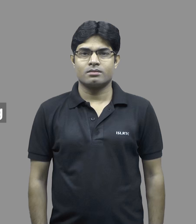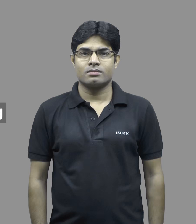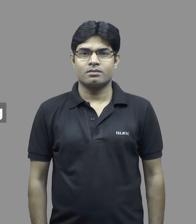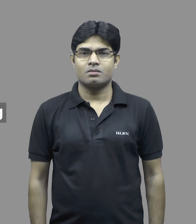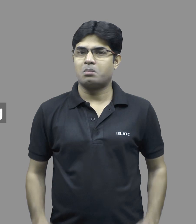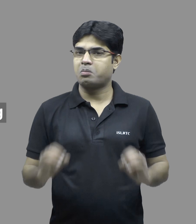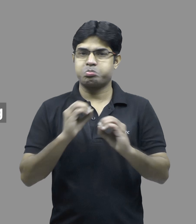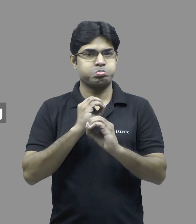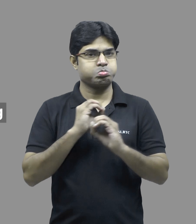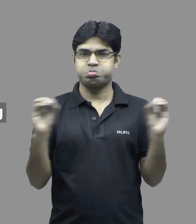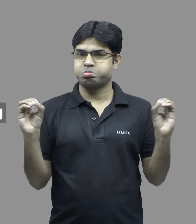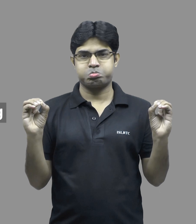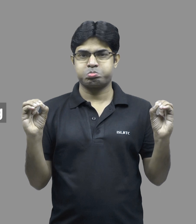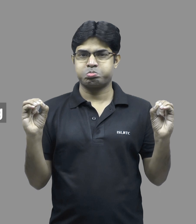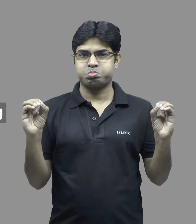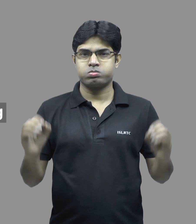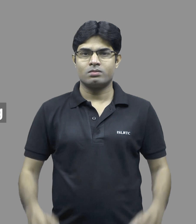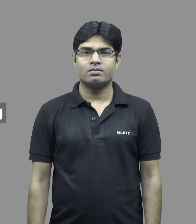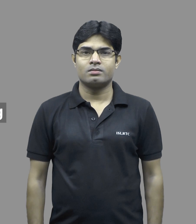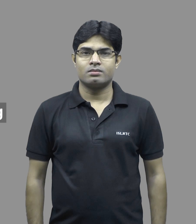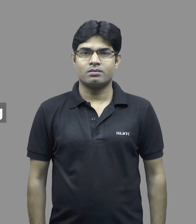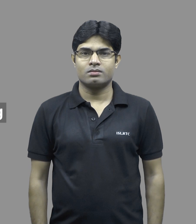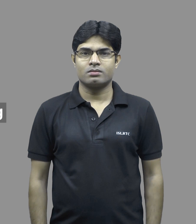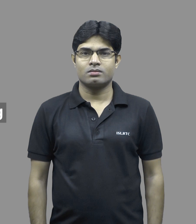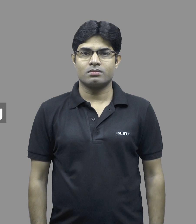None Nothing